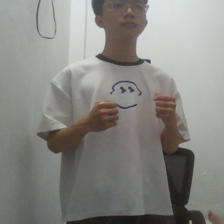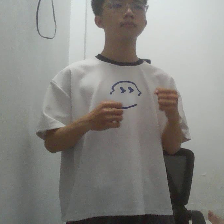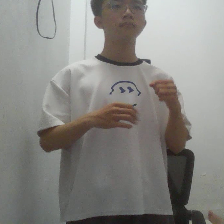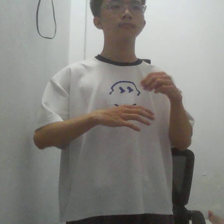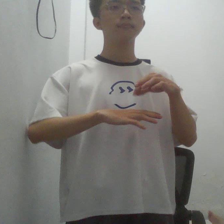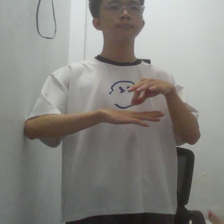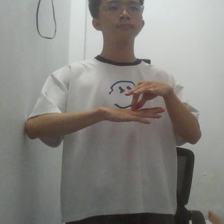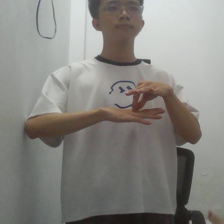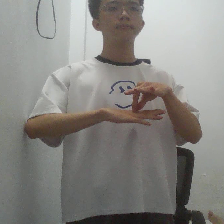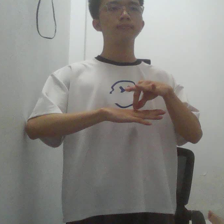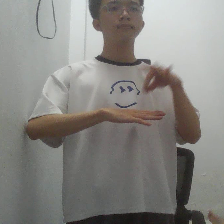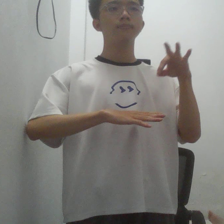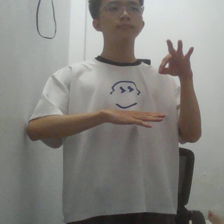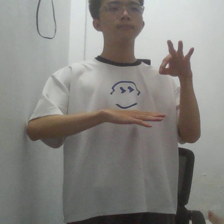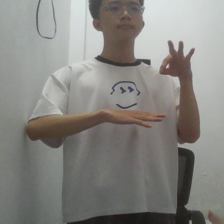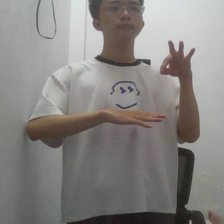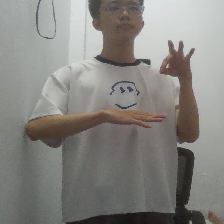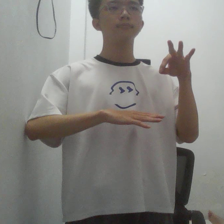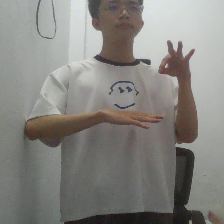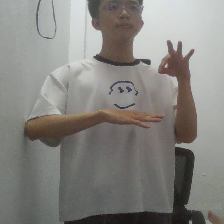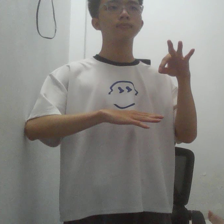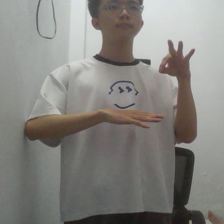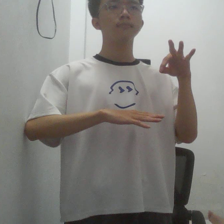tuan